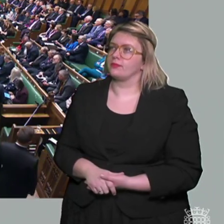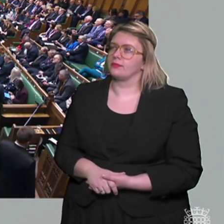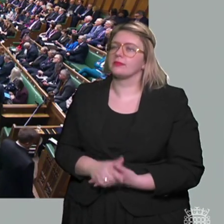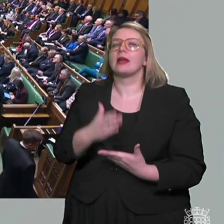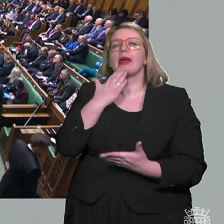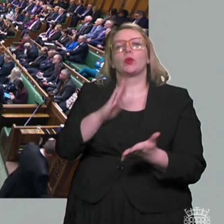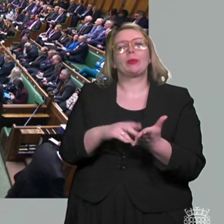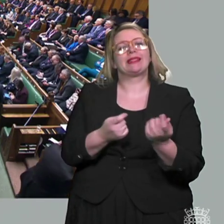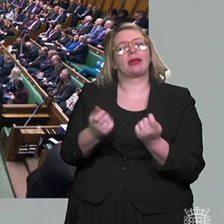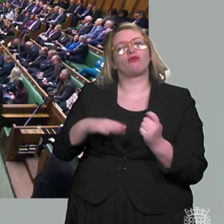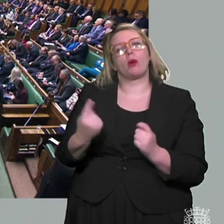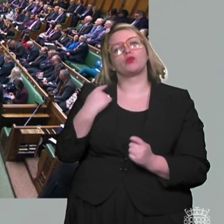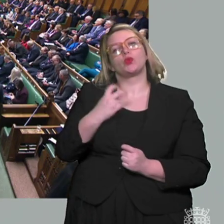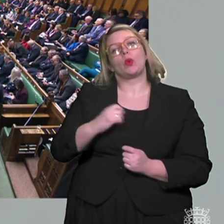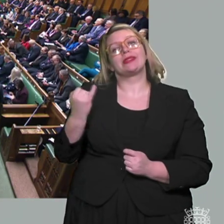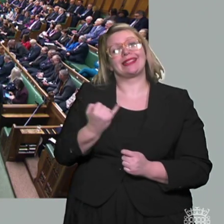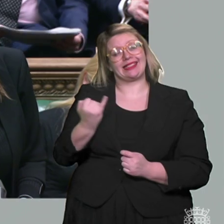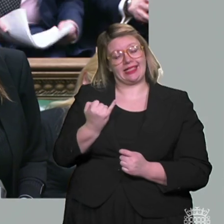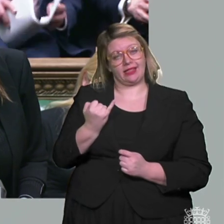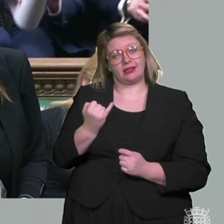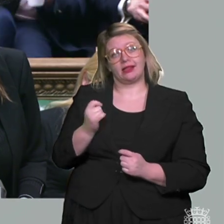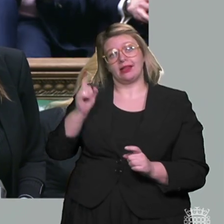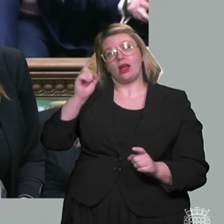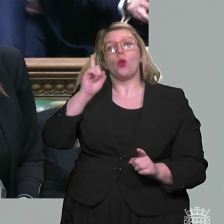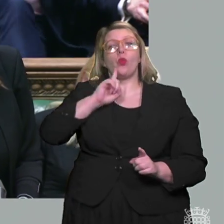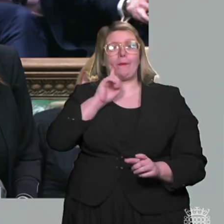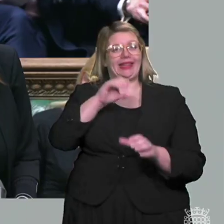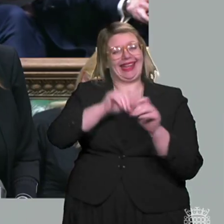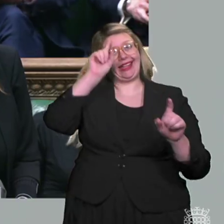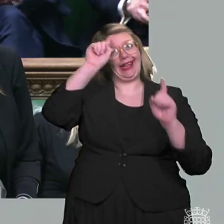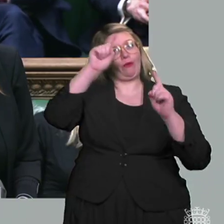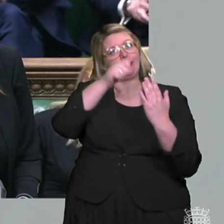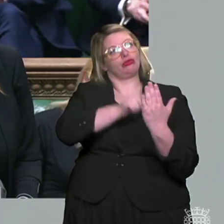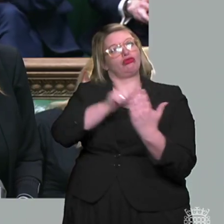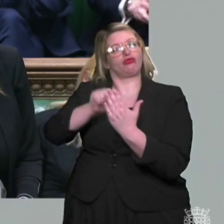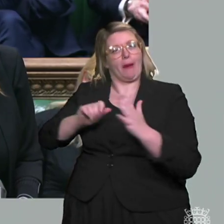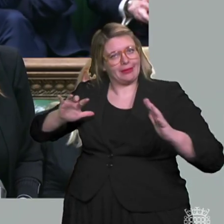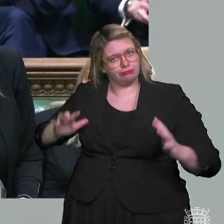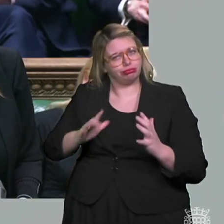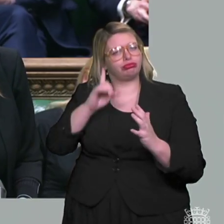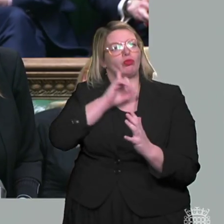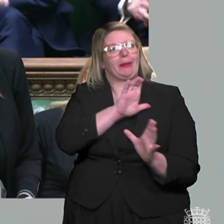Since 2016, Innovate UK’s women in innovation in programme has been empowering women in innovation.